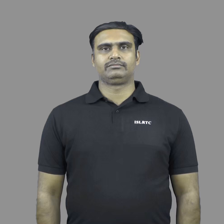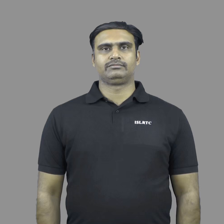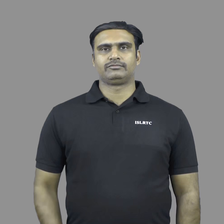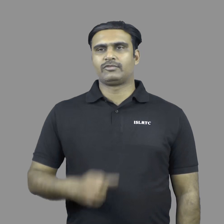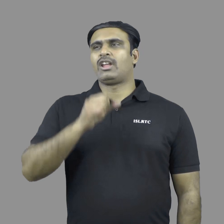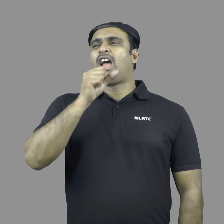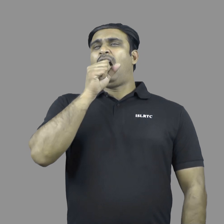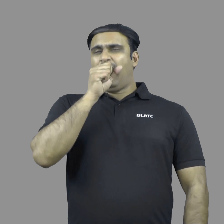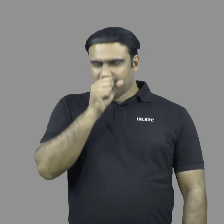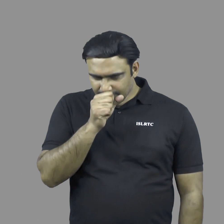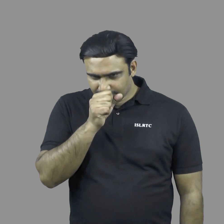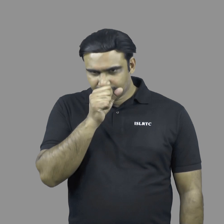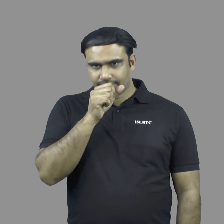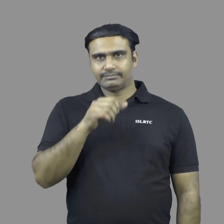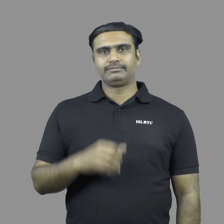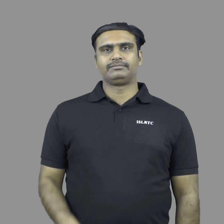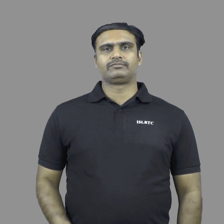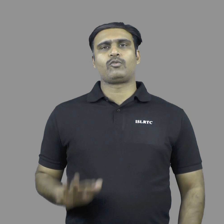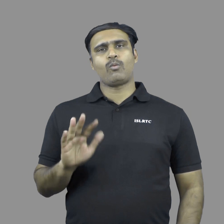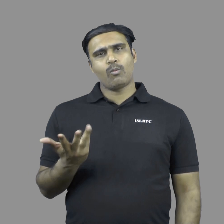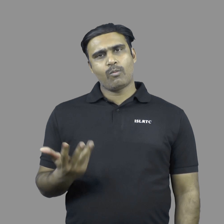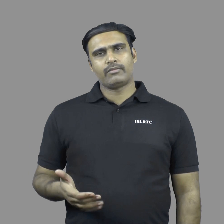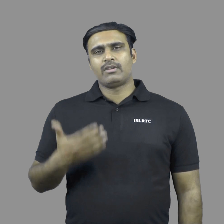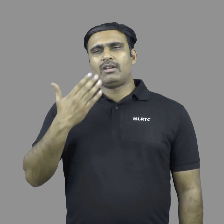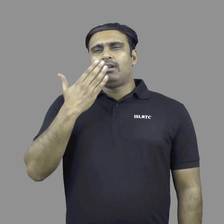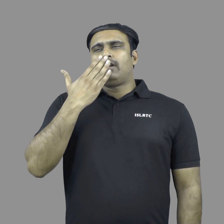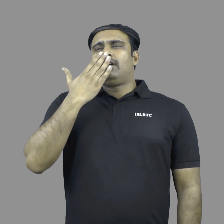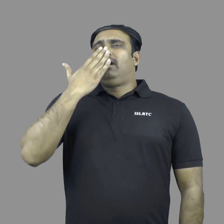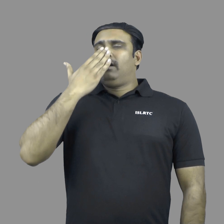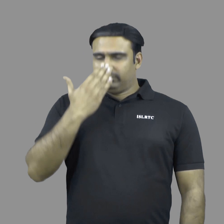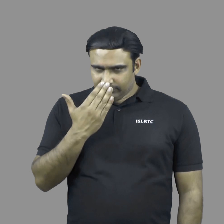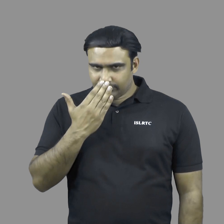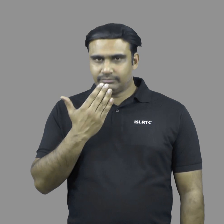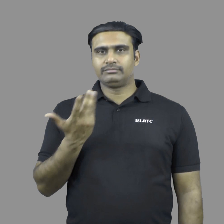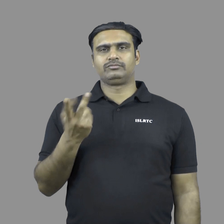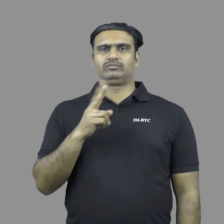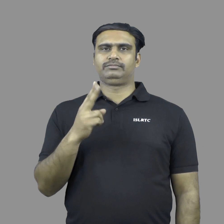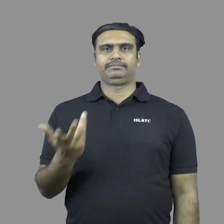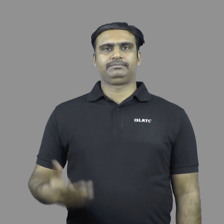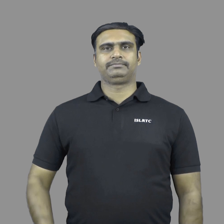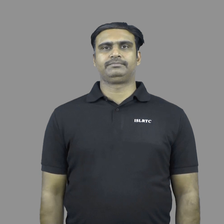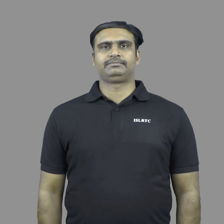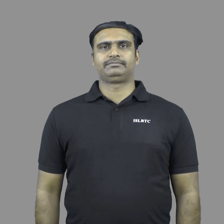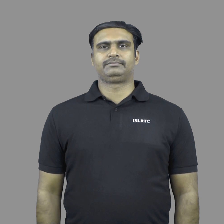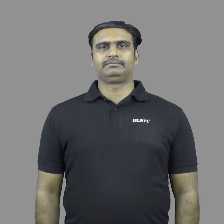Sneeze